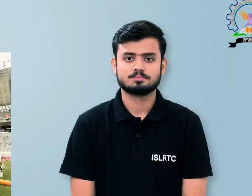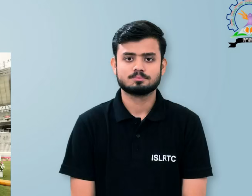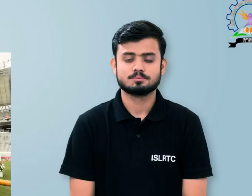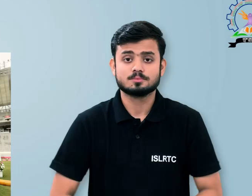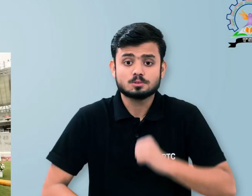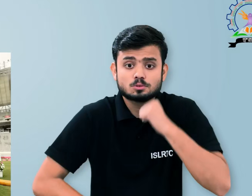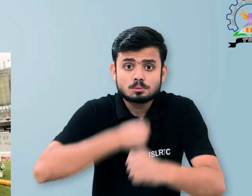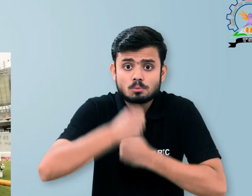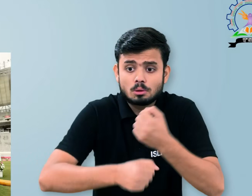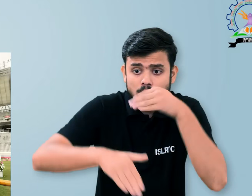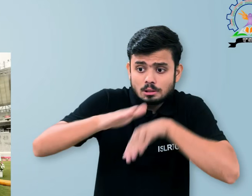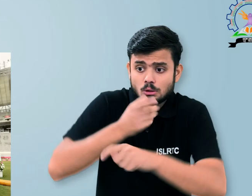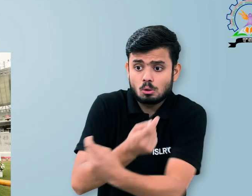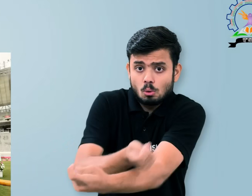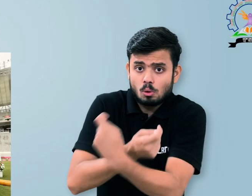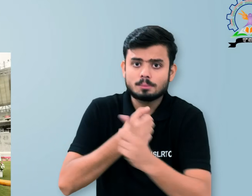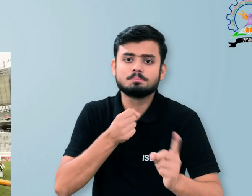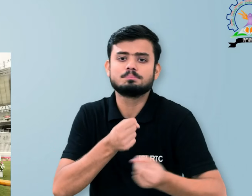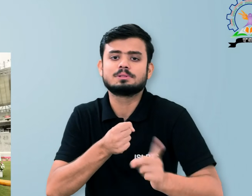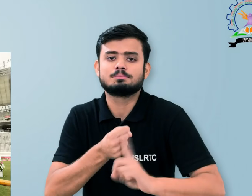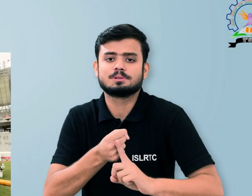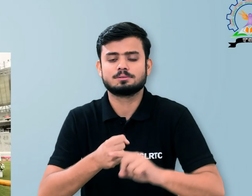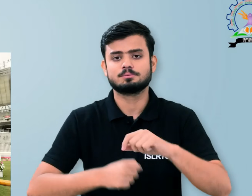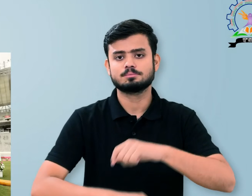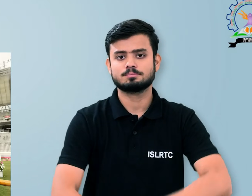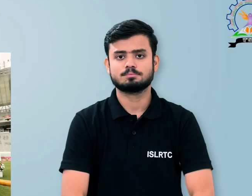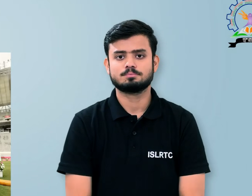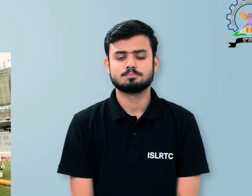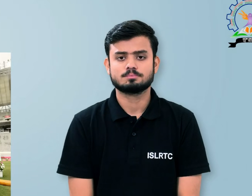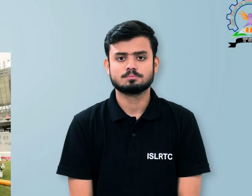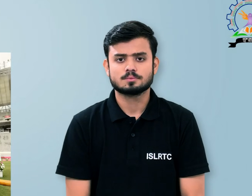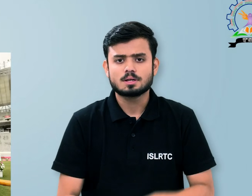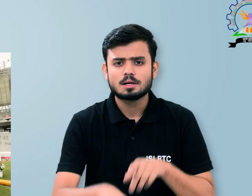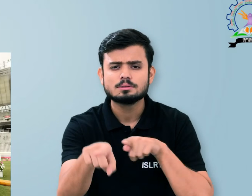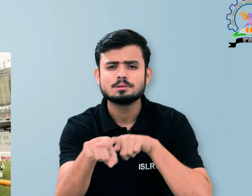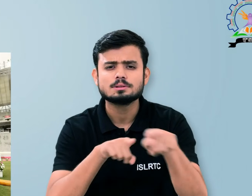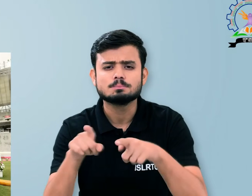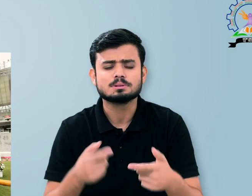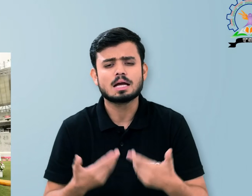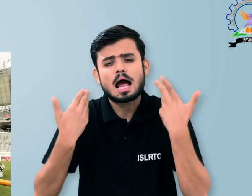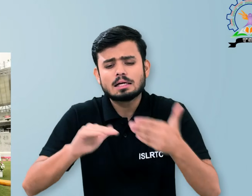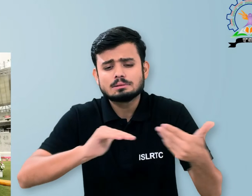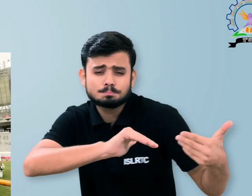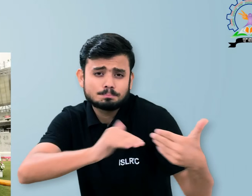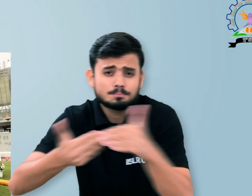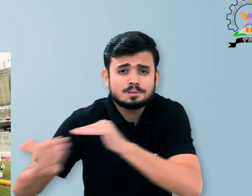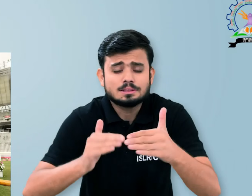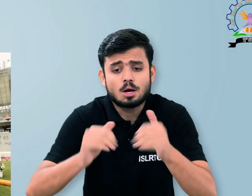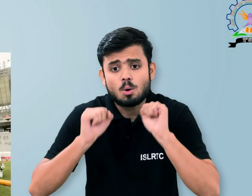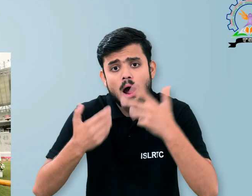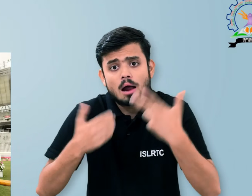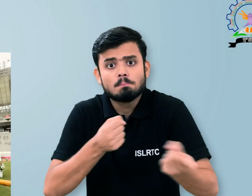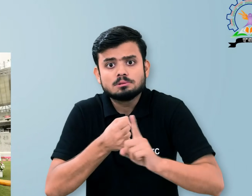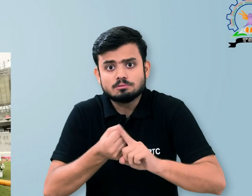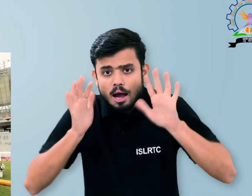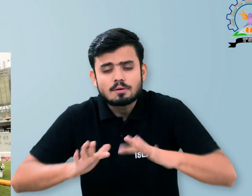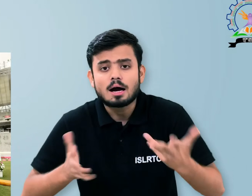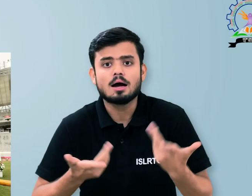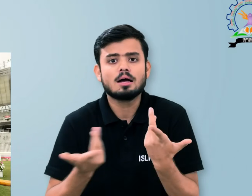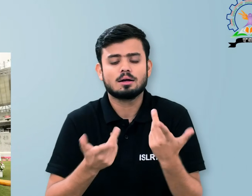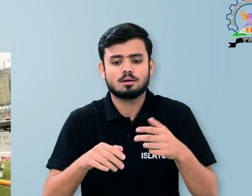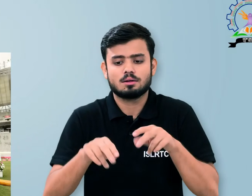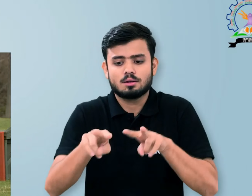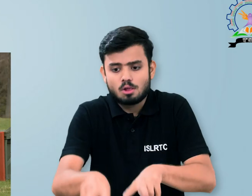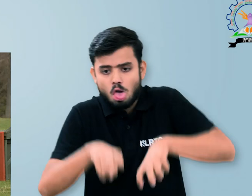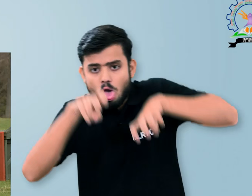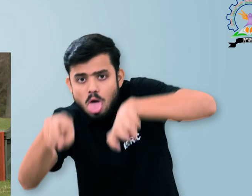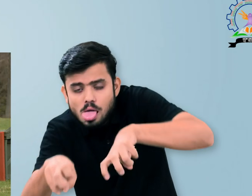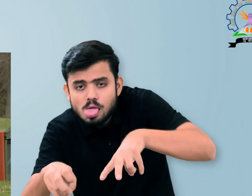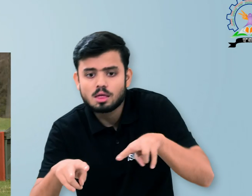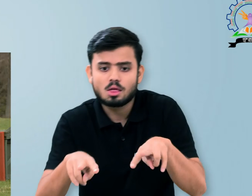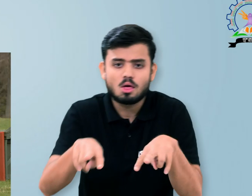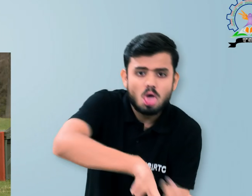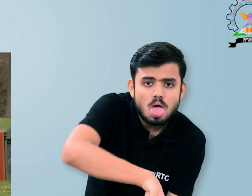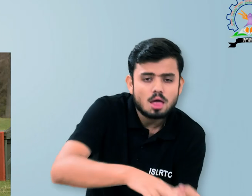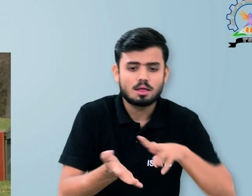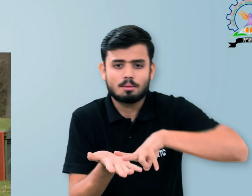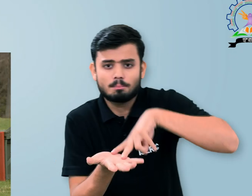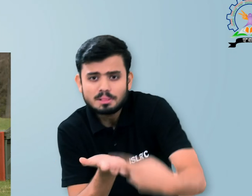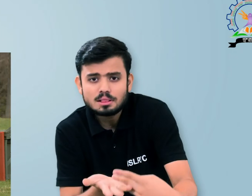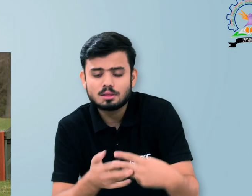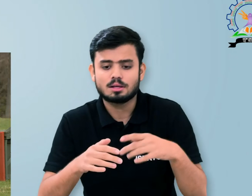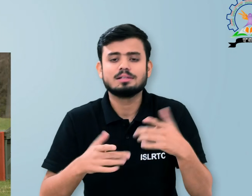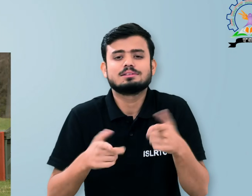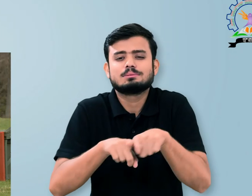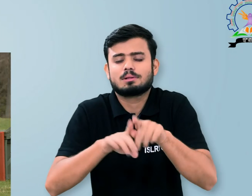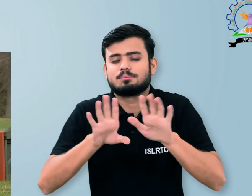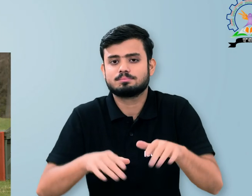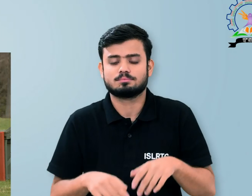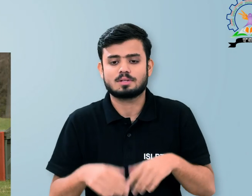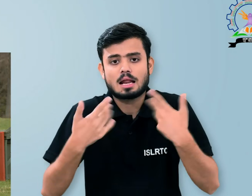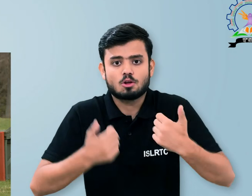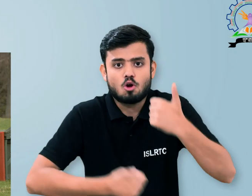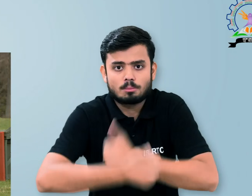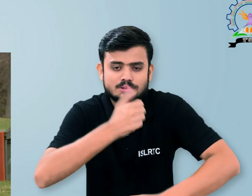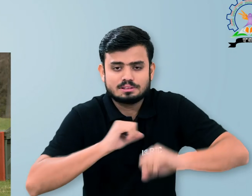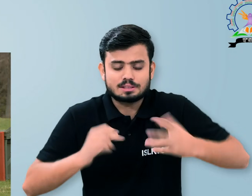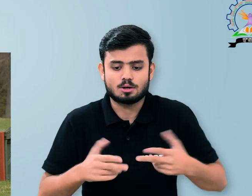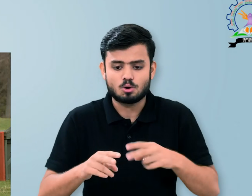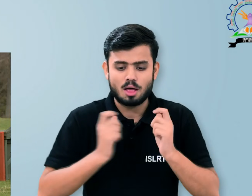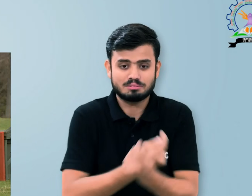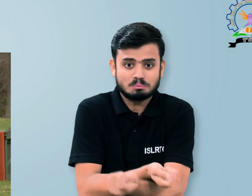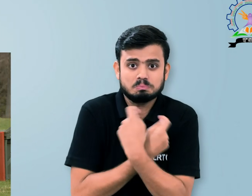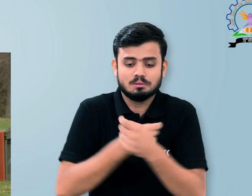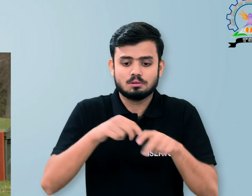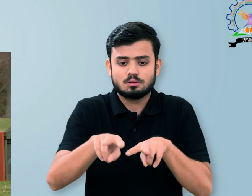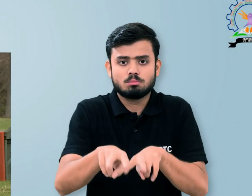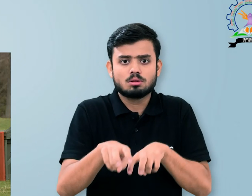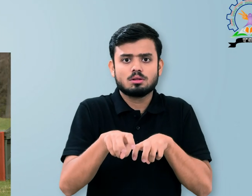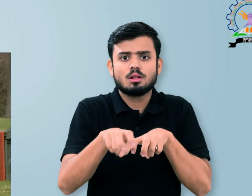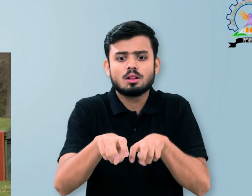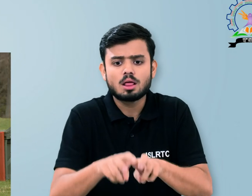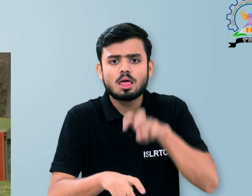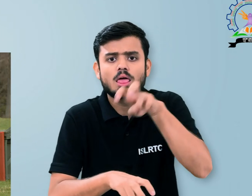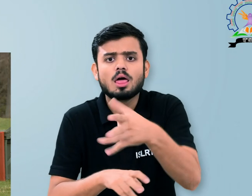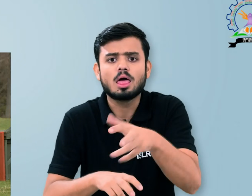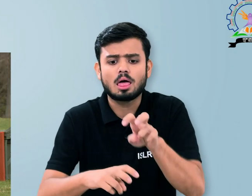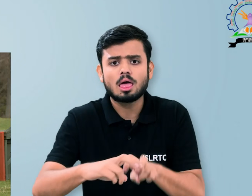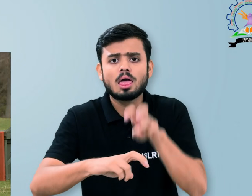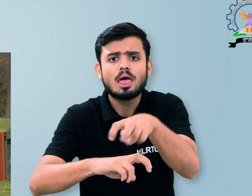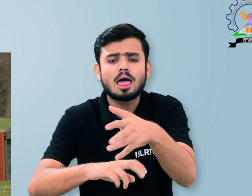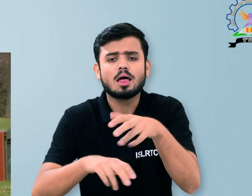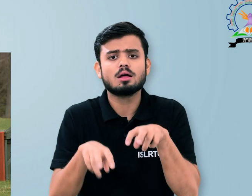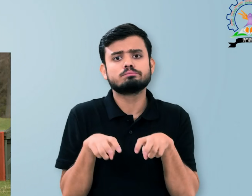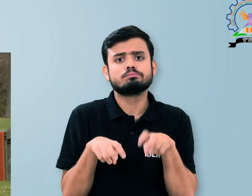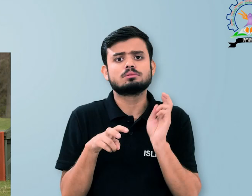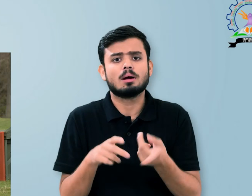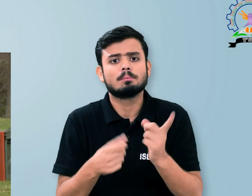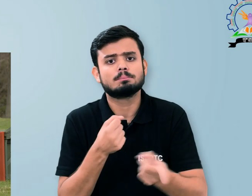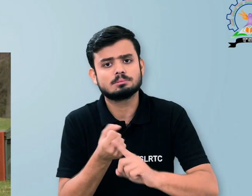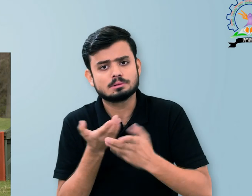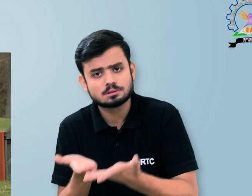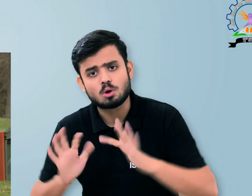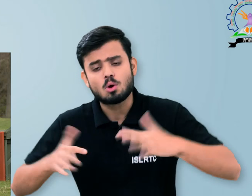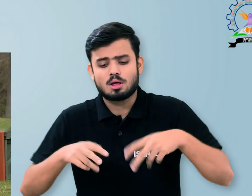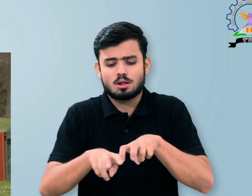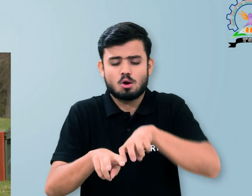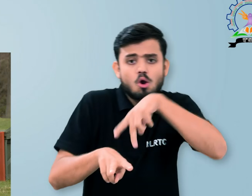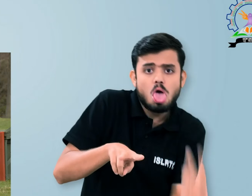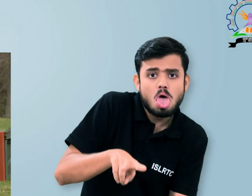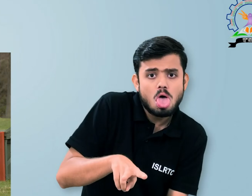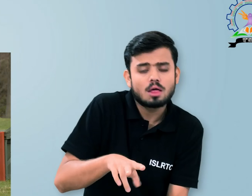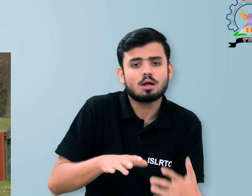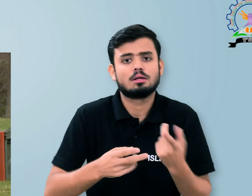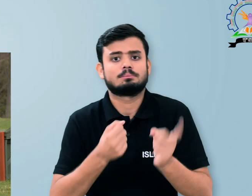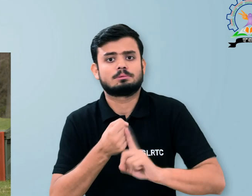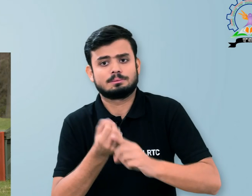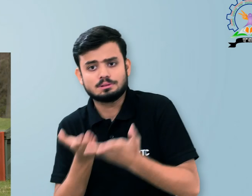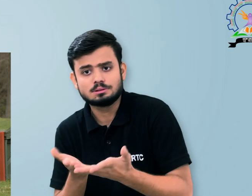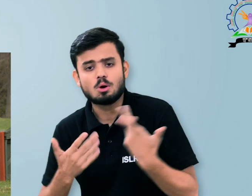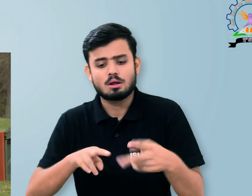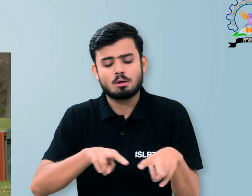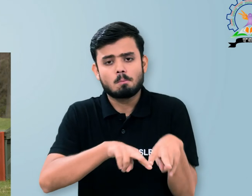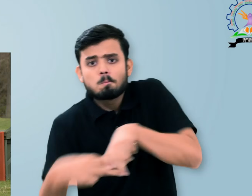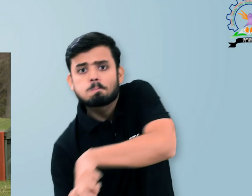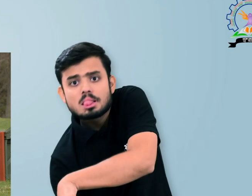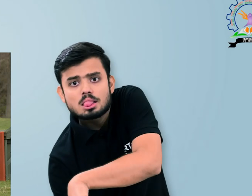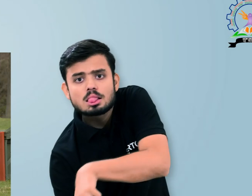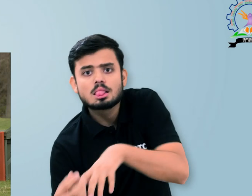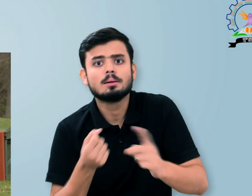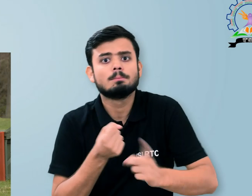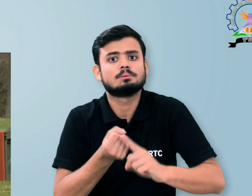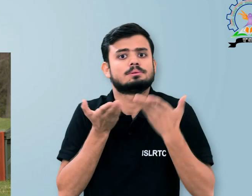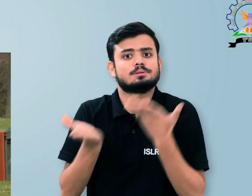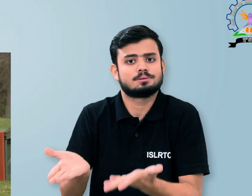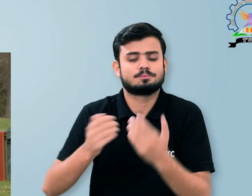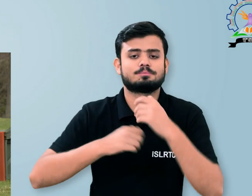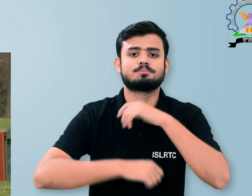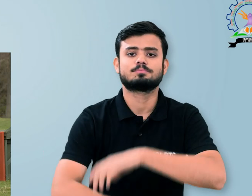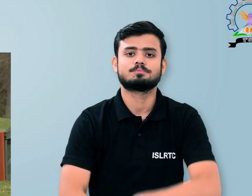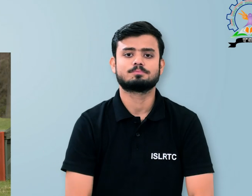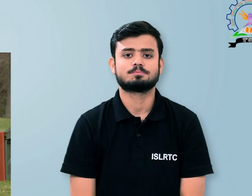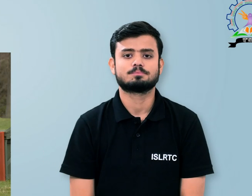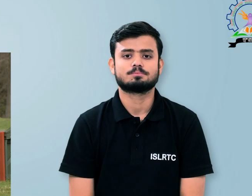Faults In equestrian events, faults are penalties incurred by the horse and rider for mistakes during a competition. The specifics can vary depending on the discipline. Example - knocking down a huddle, refusing to jump, falling of horse or rider etc.